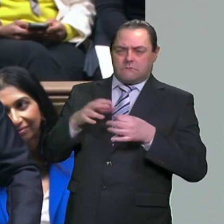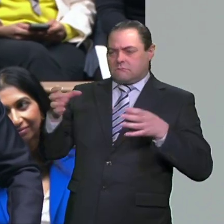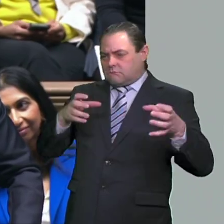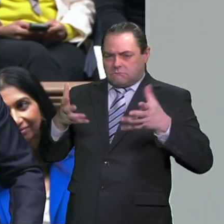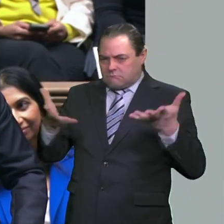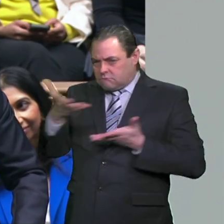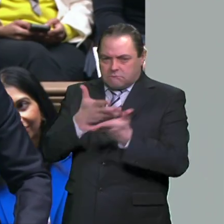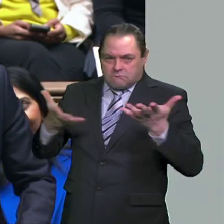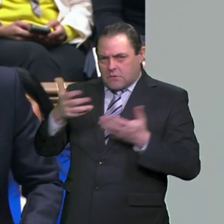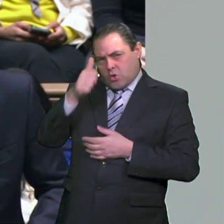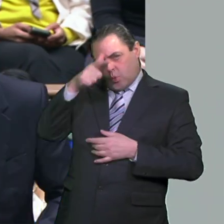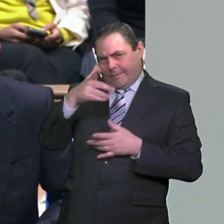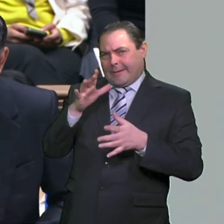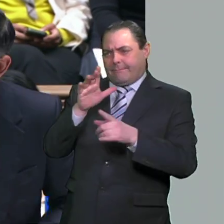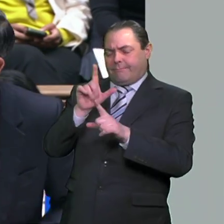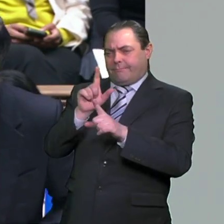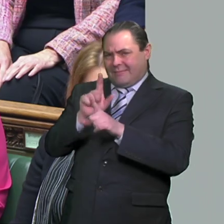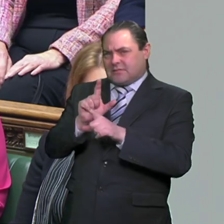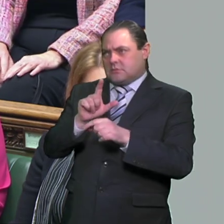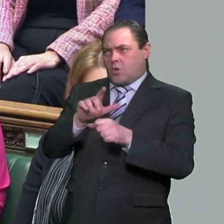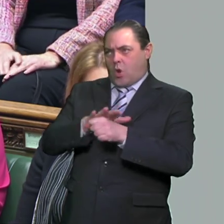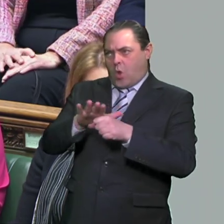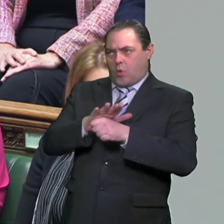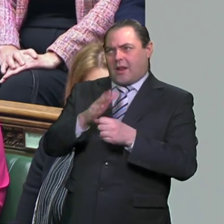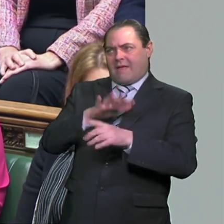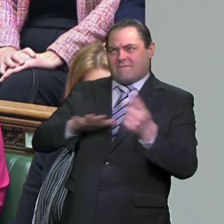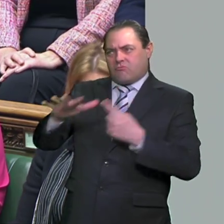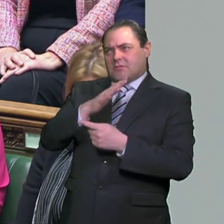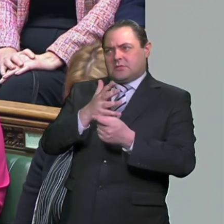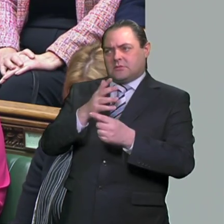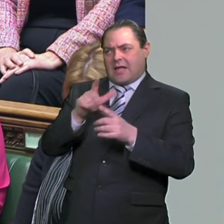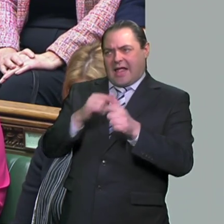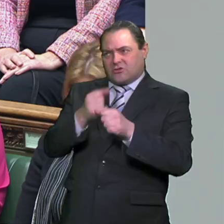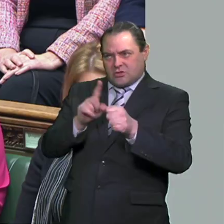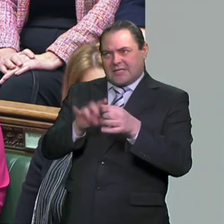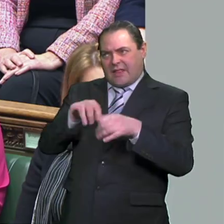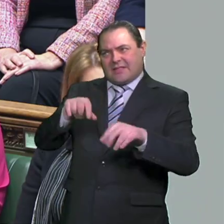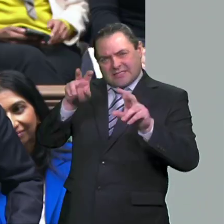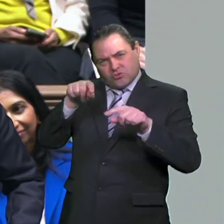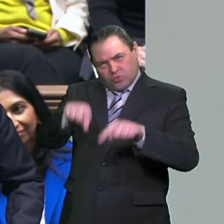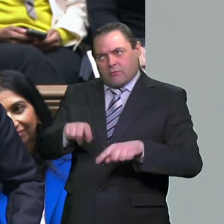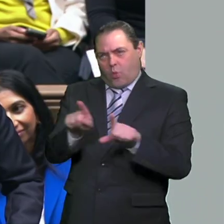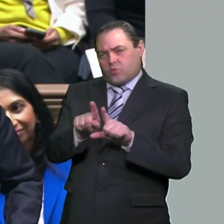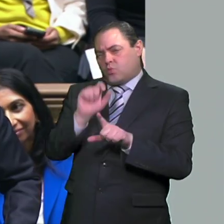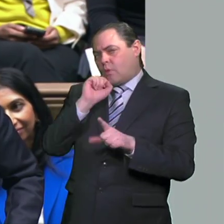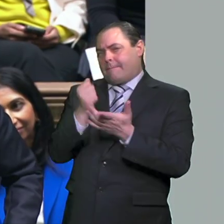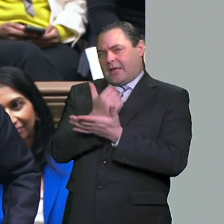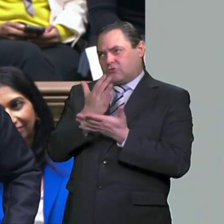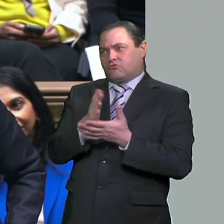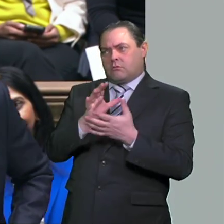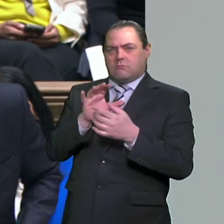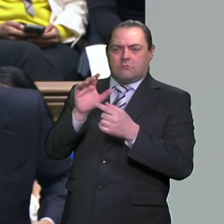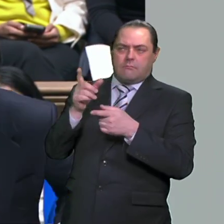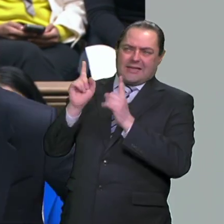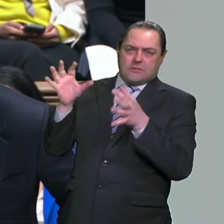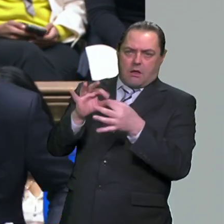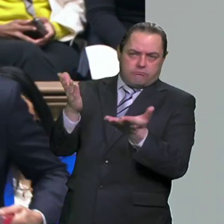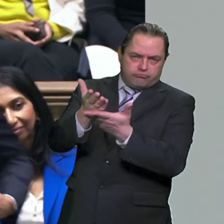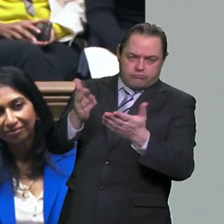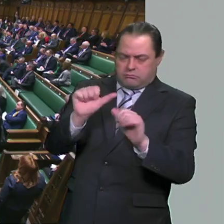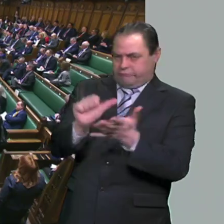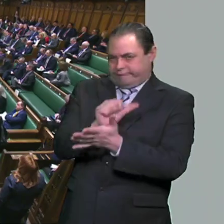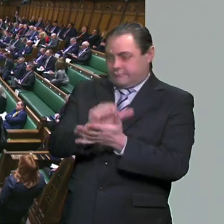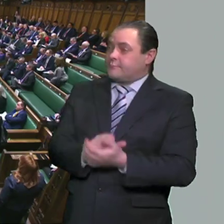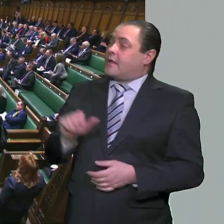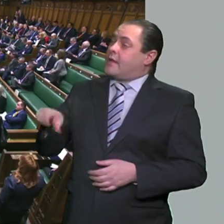I am aware that she has met the local Environment Agency director about this particular issue, but I will ensure that she gets a meeting with the relevant Minister to discuss it further.